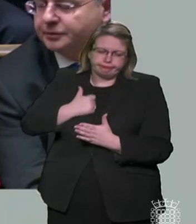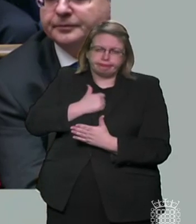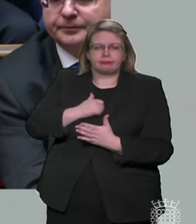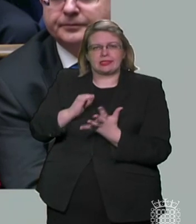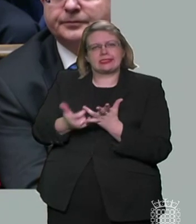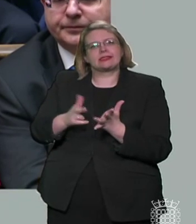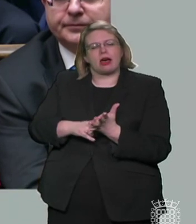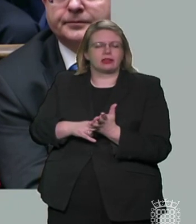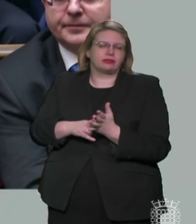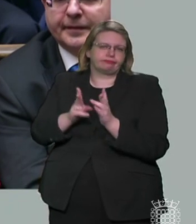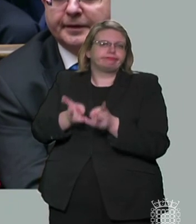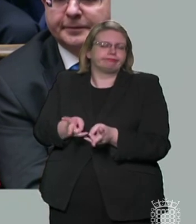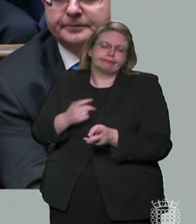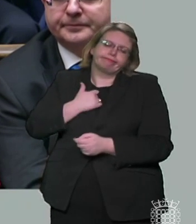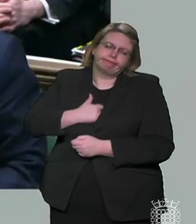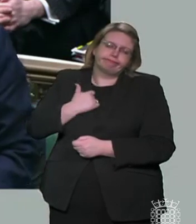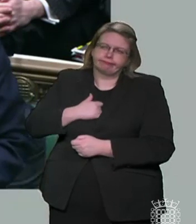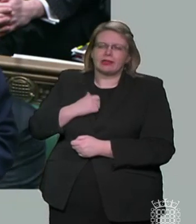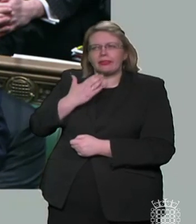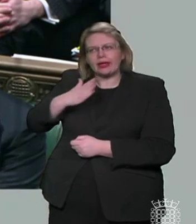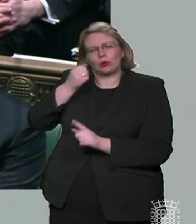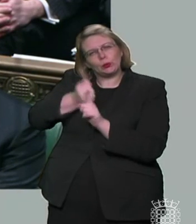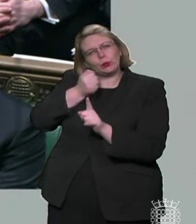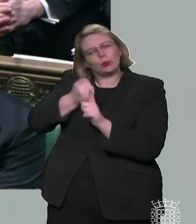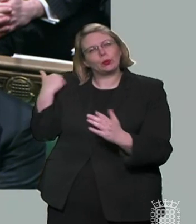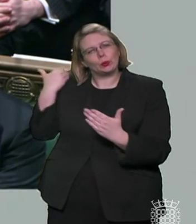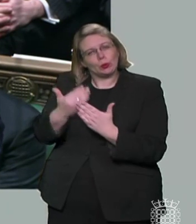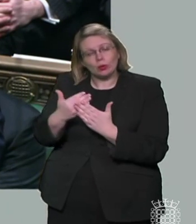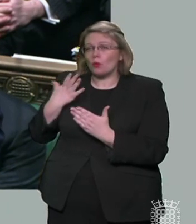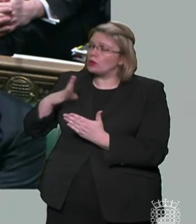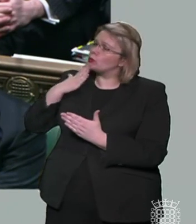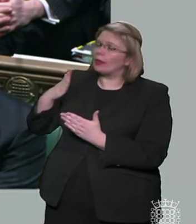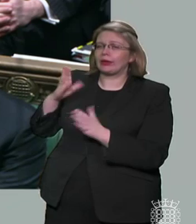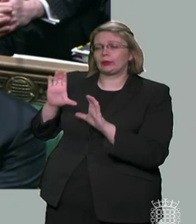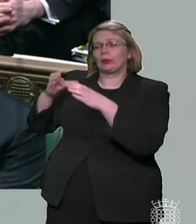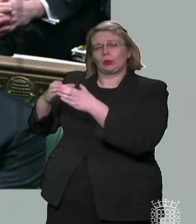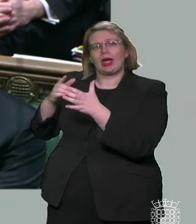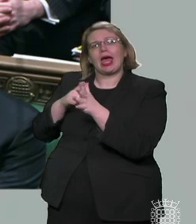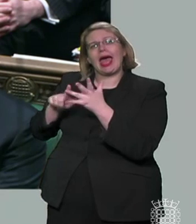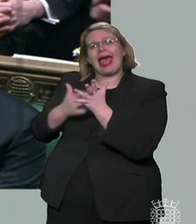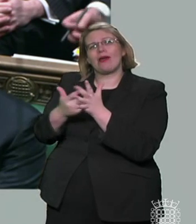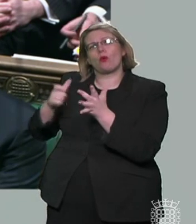She is a passionate advocate for this work, and I also thank the Aortic Dissection Charitable Trust.